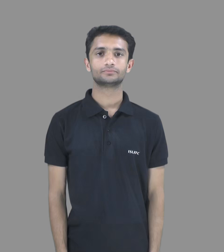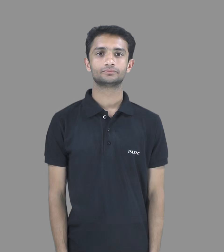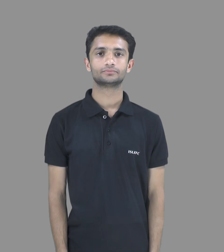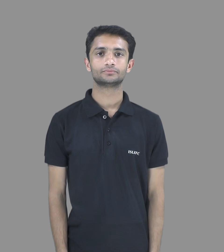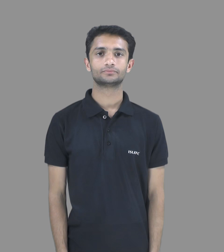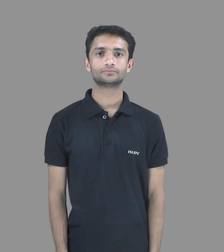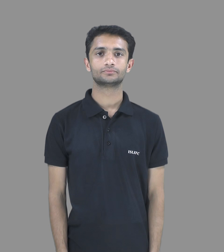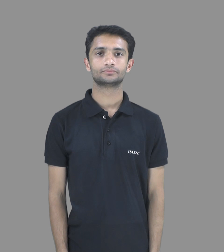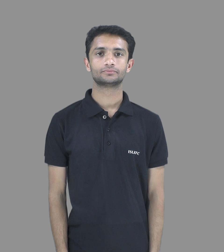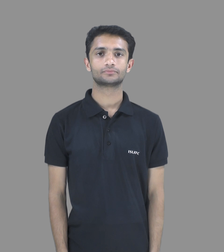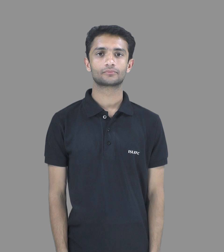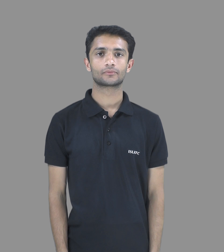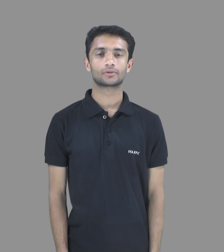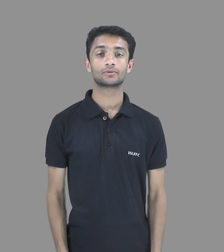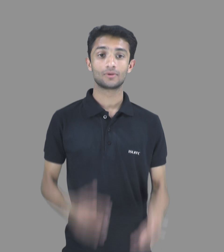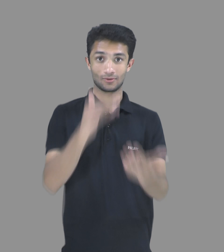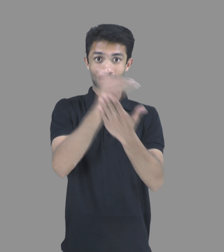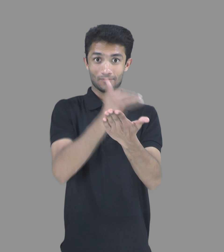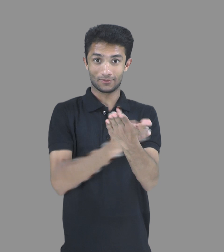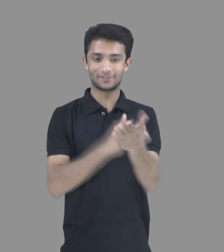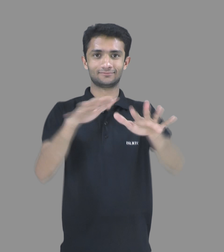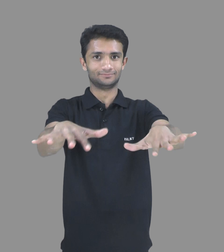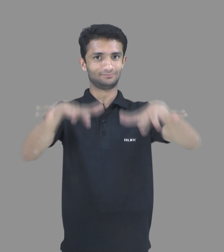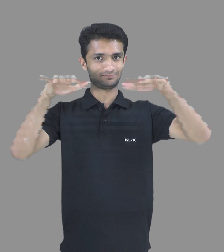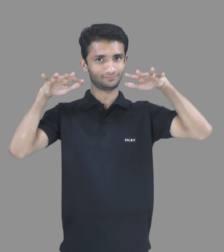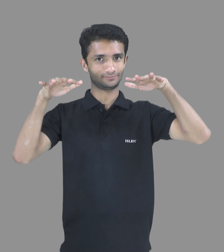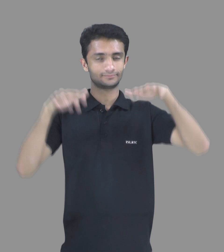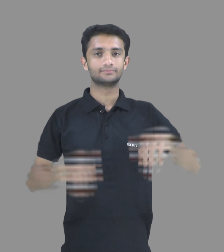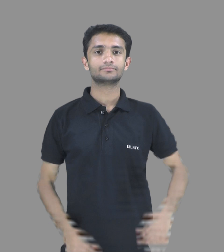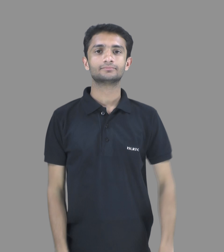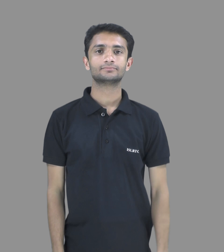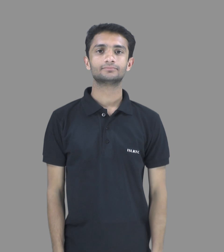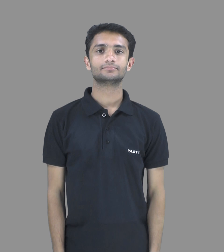Audience